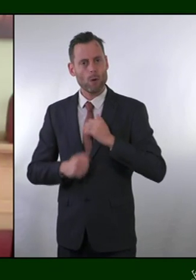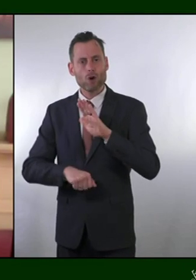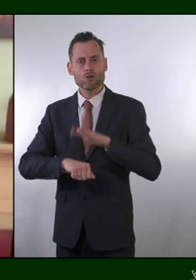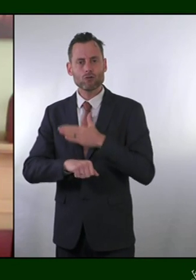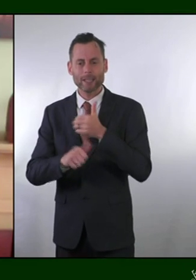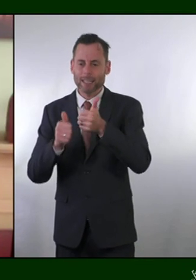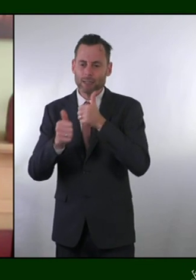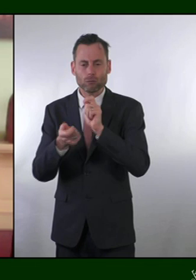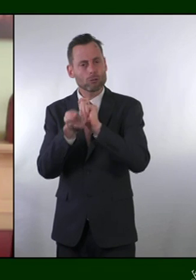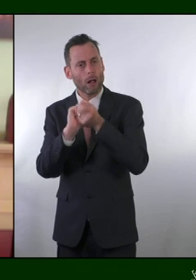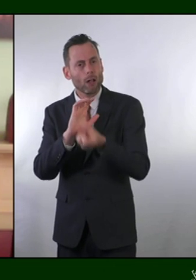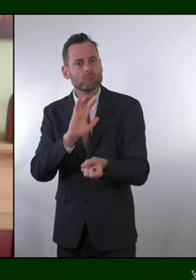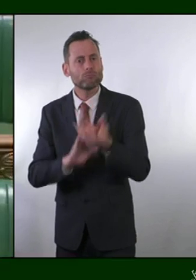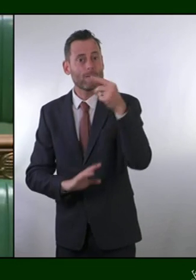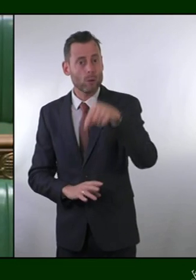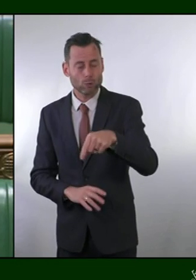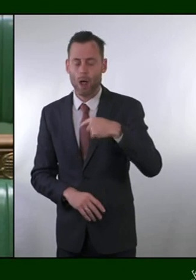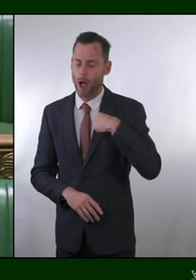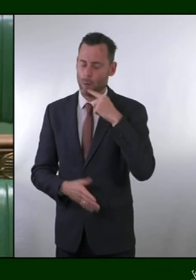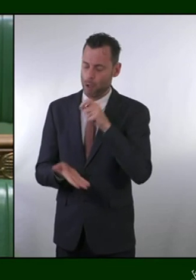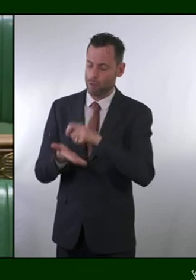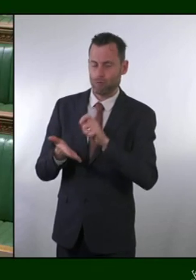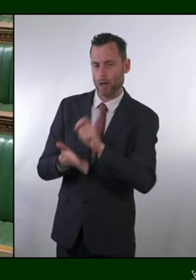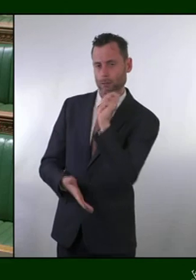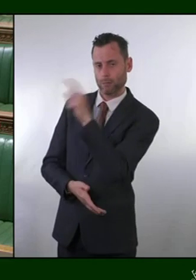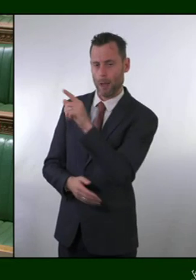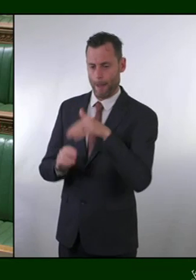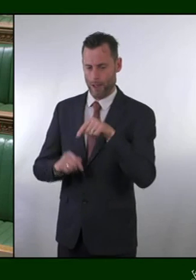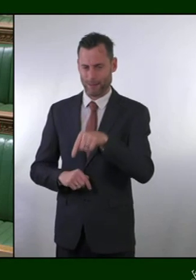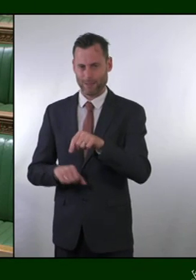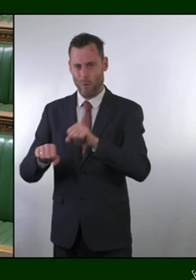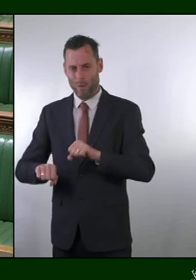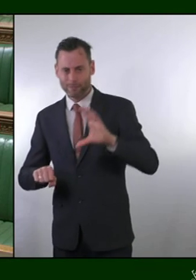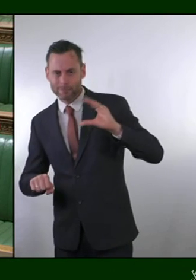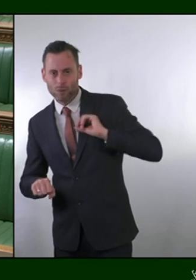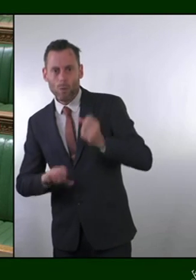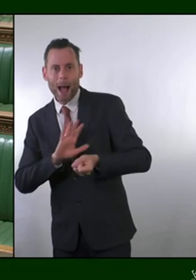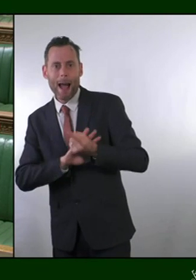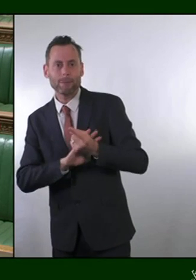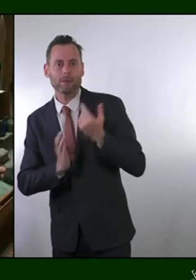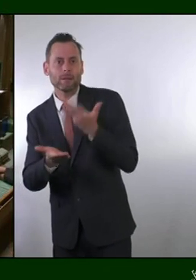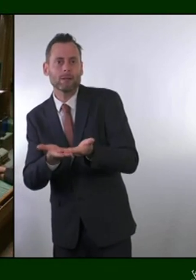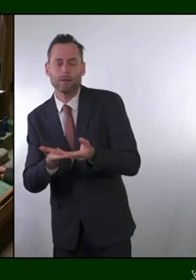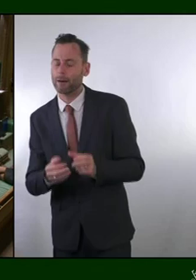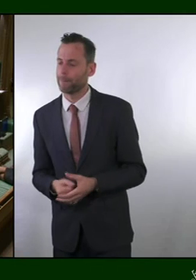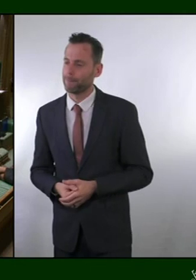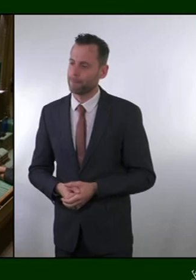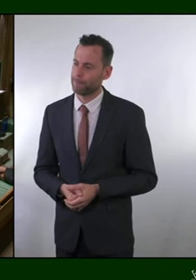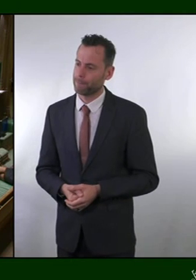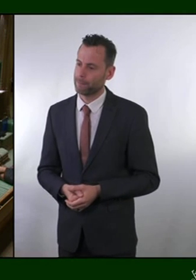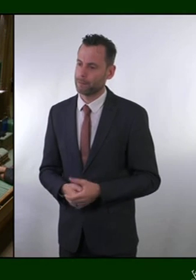Lady is spot on, and I will be writing to her about that case.